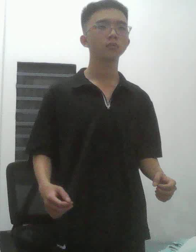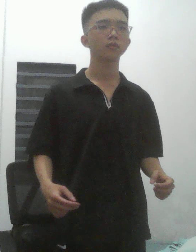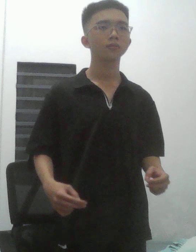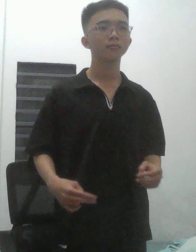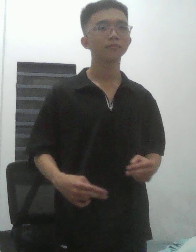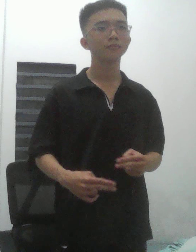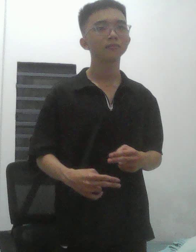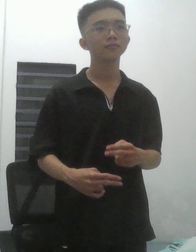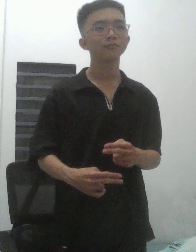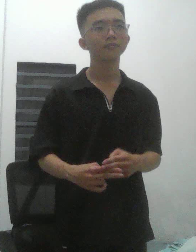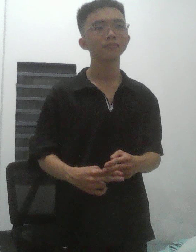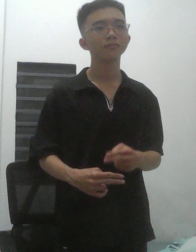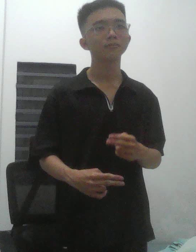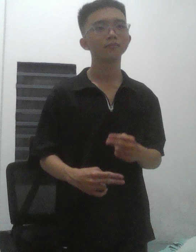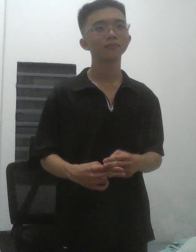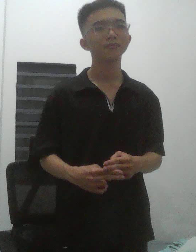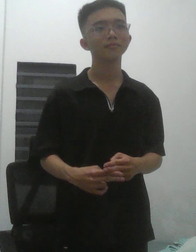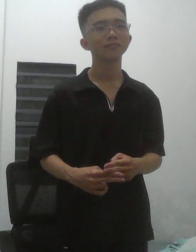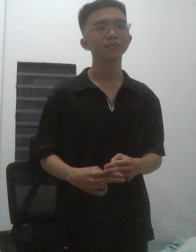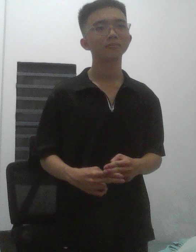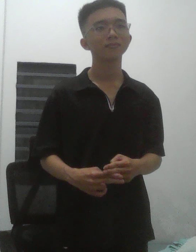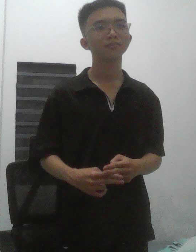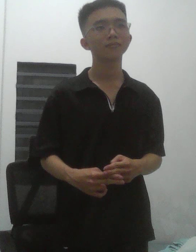ten